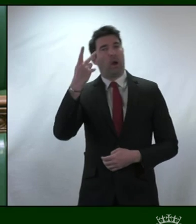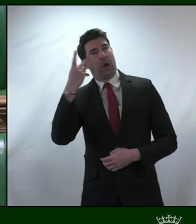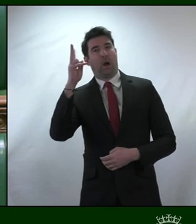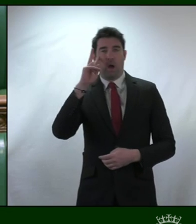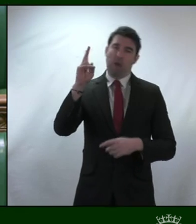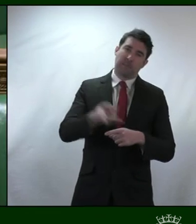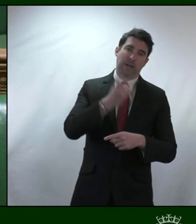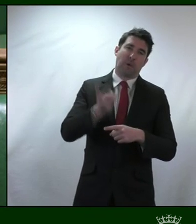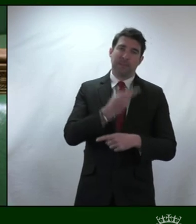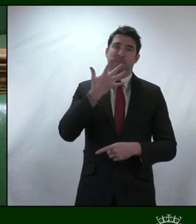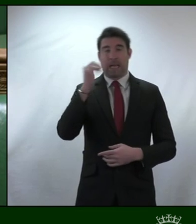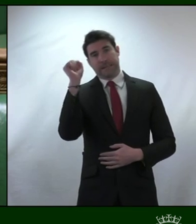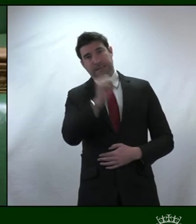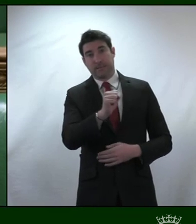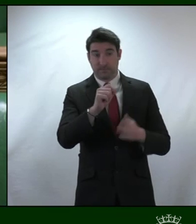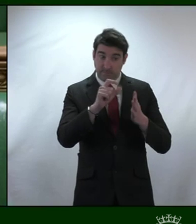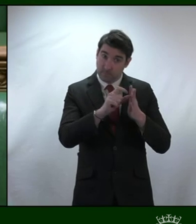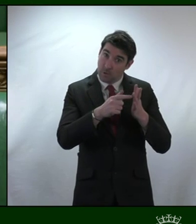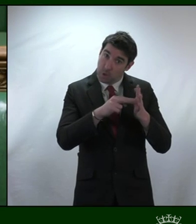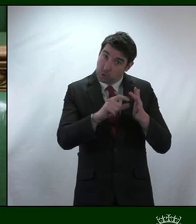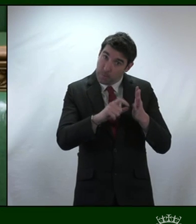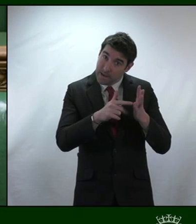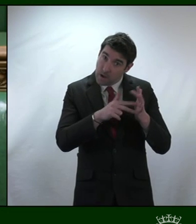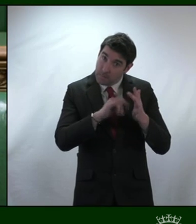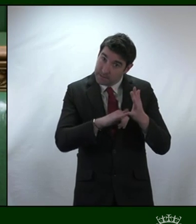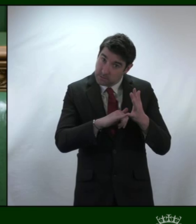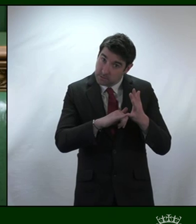Obviously, we know that for Dominic Cummings, it was not performance- related pay.